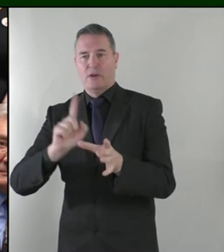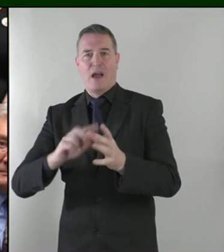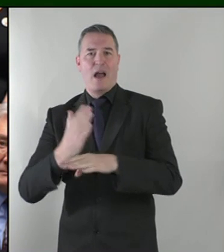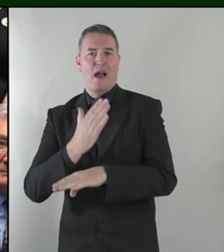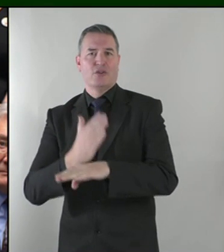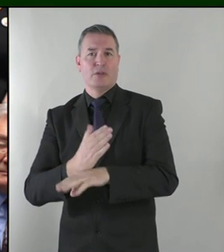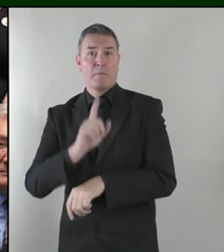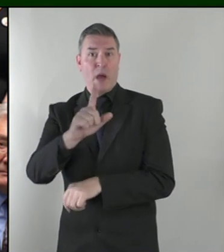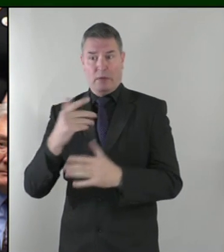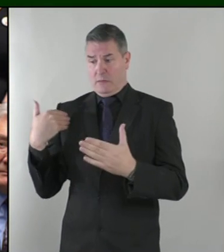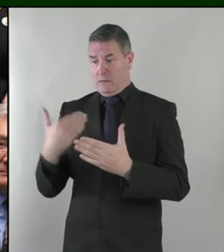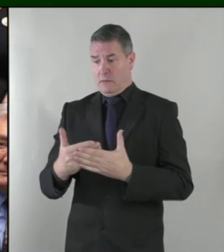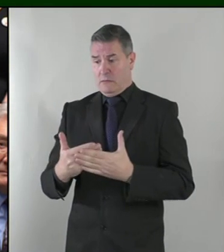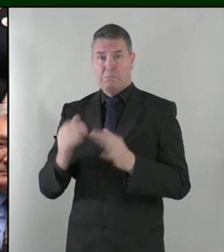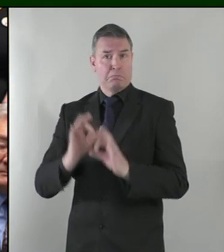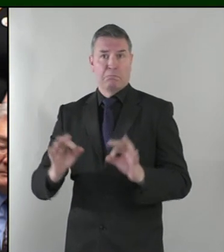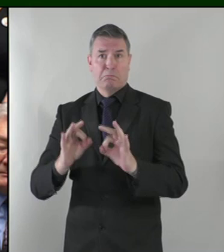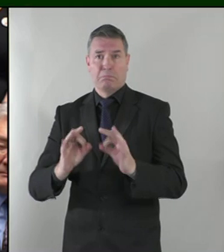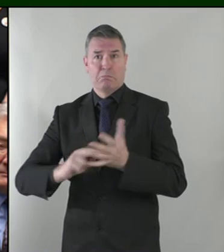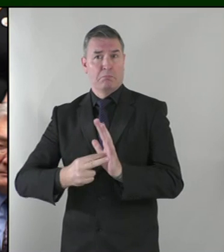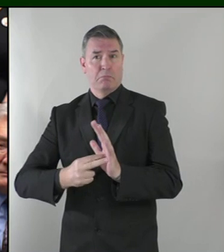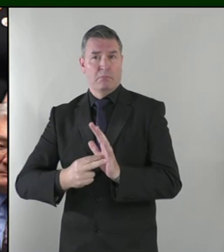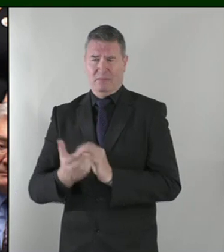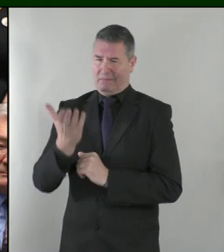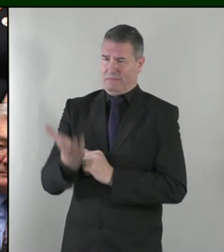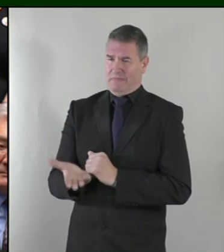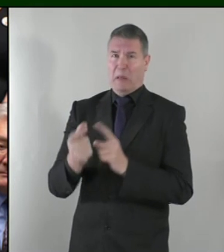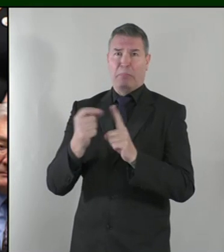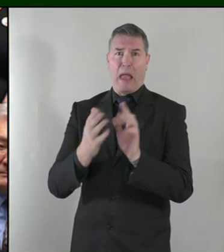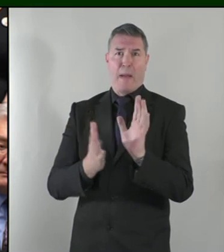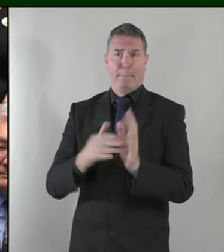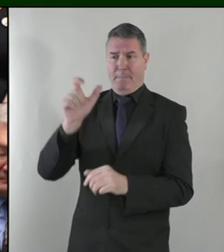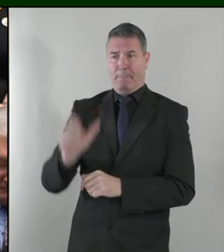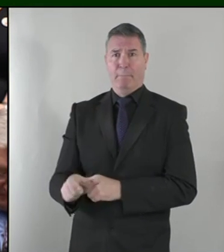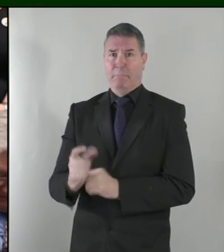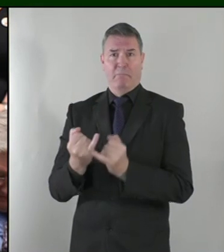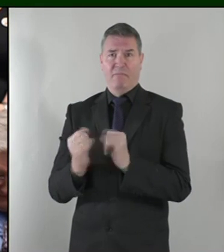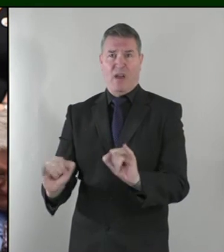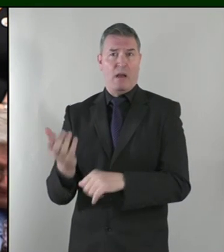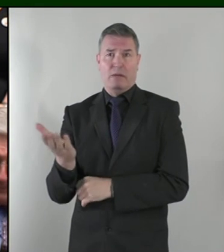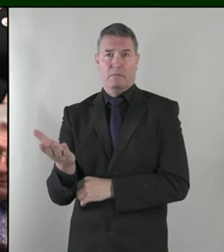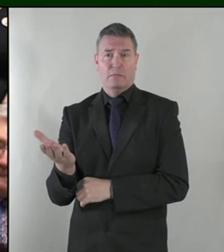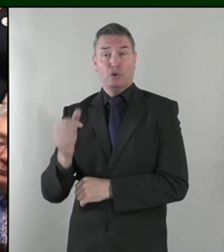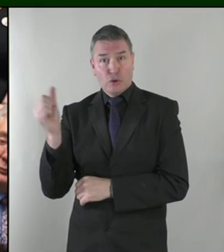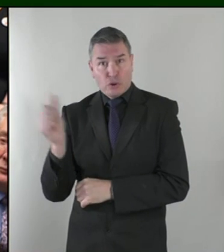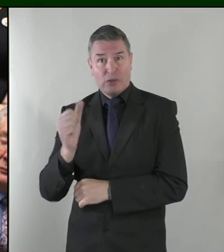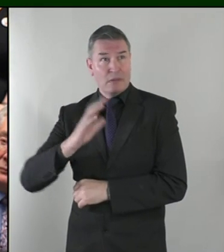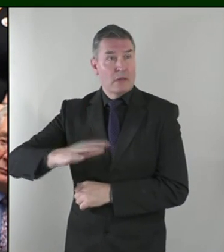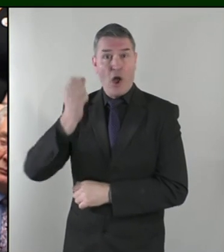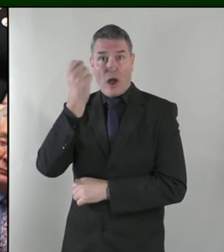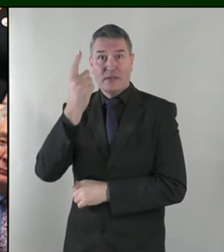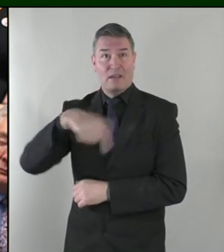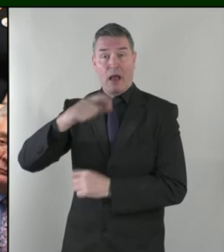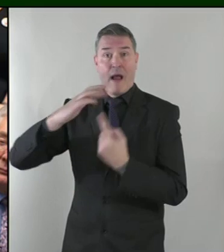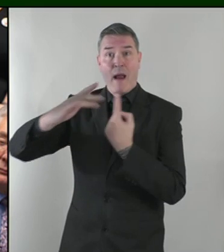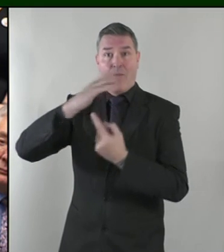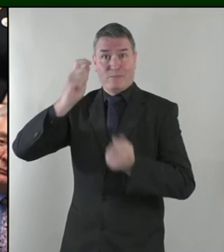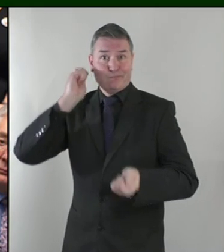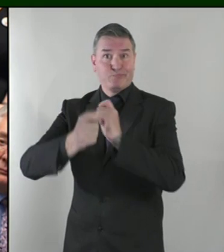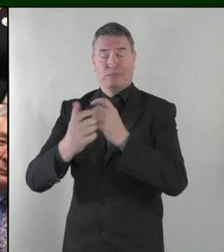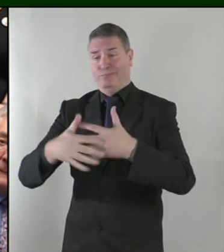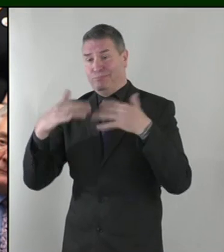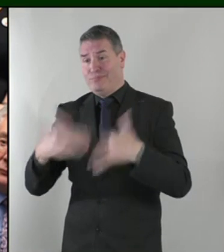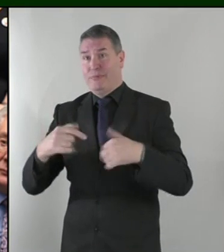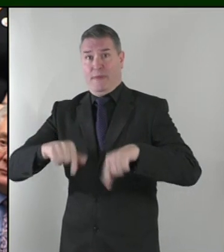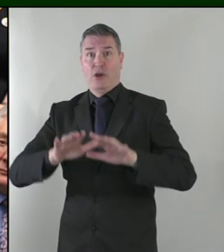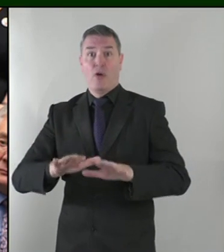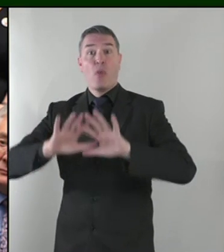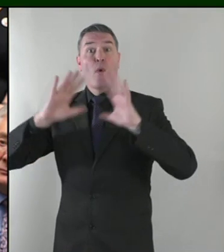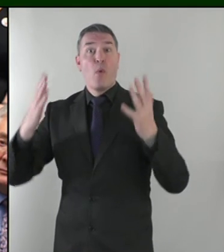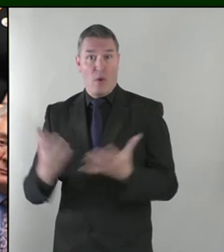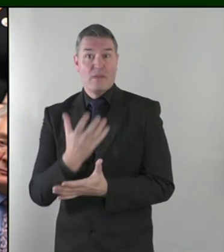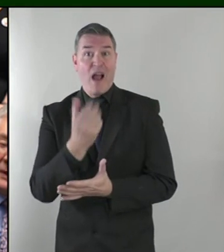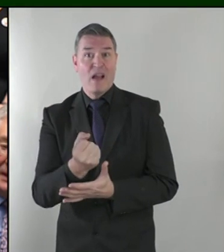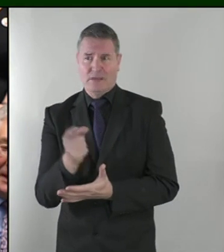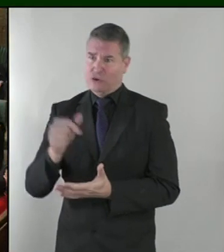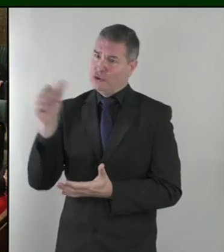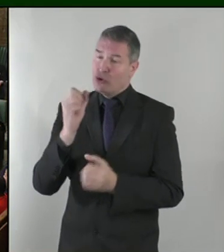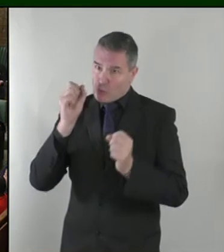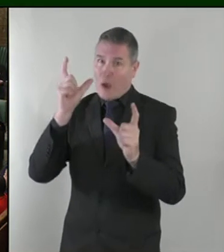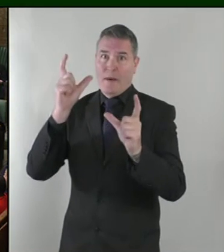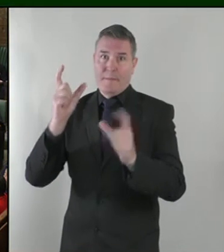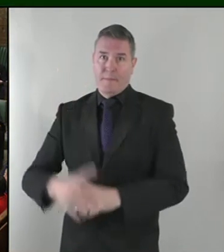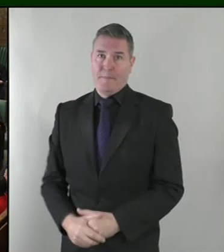but we do not. Why is the Prime Minister failing so spectacularly to measure up to the scale of the climate crisis that this country and this planet are facing?